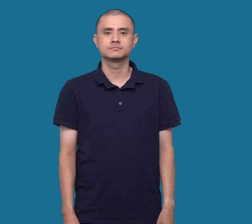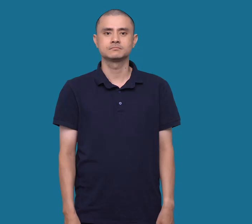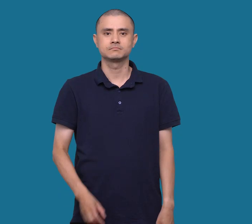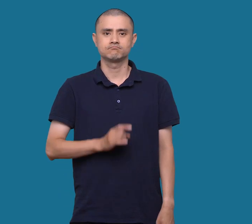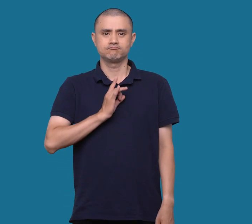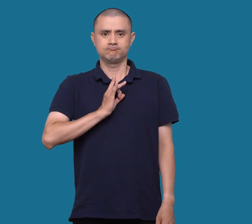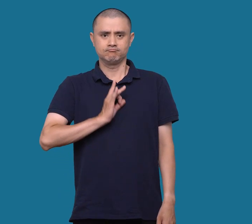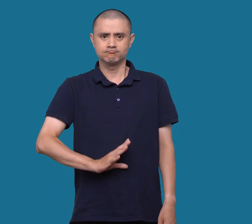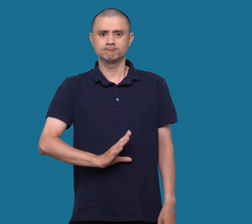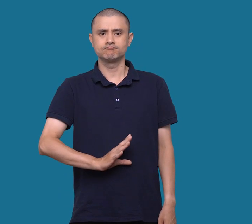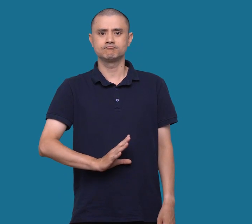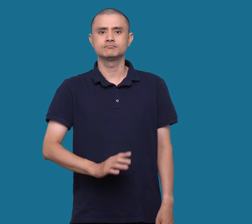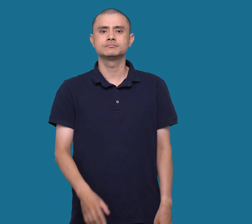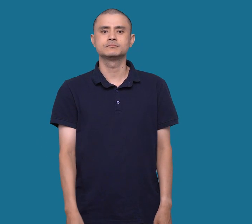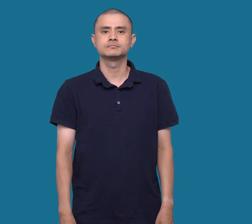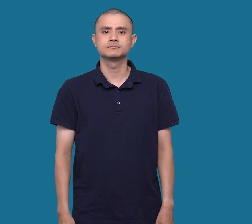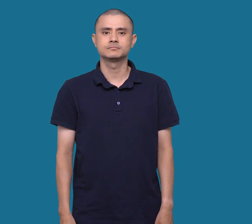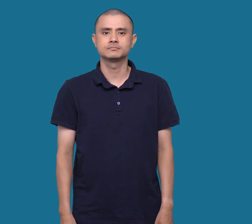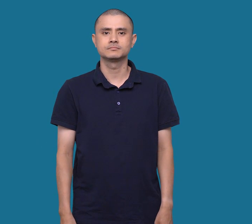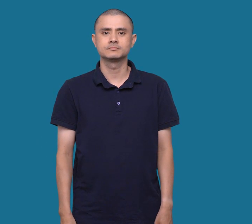dân chủ